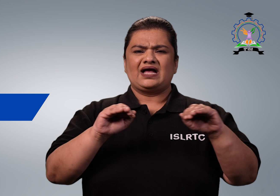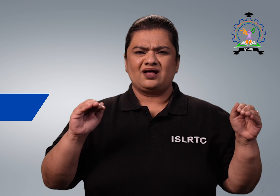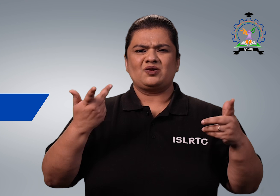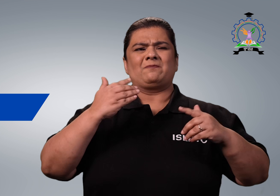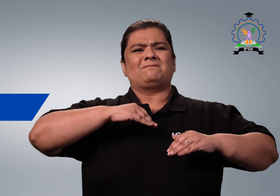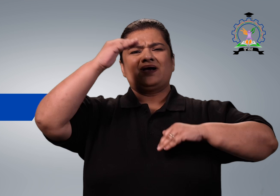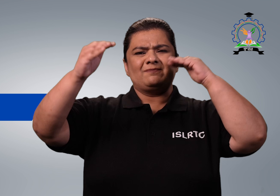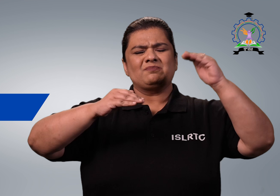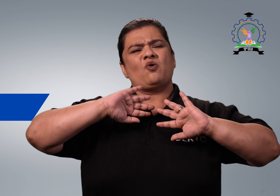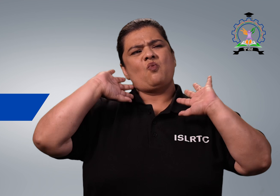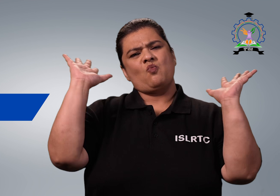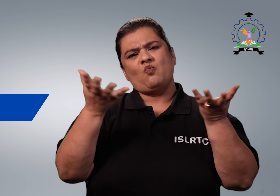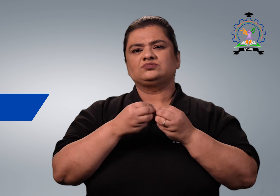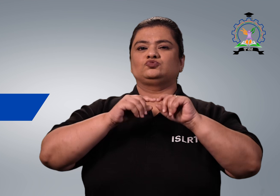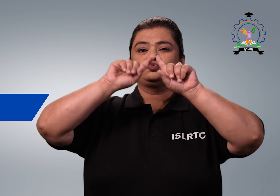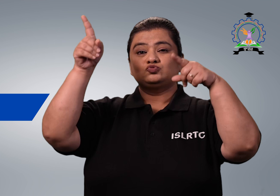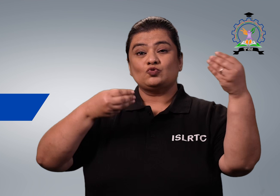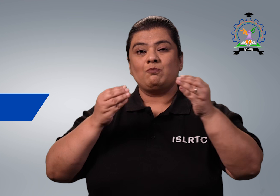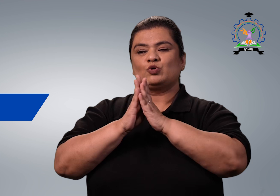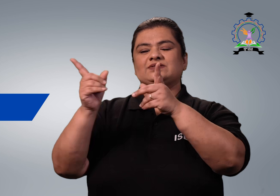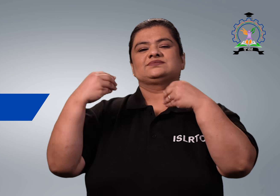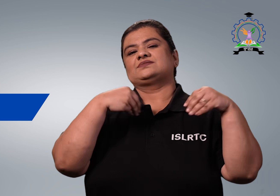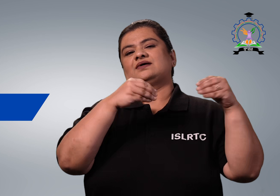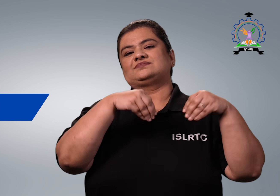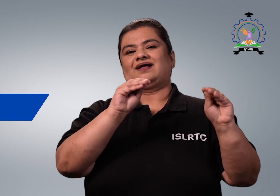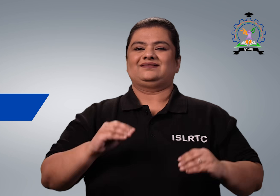A bookstore is a shop that sells books for children and adults.